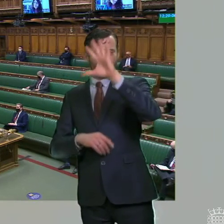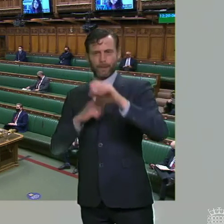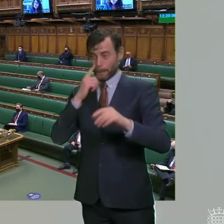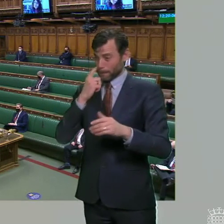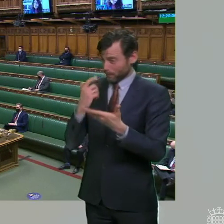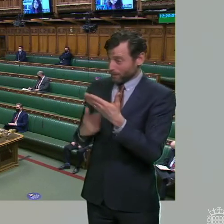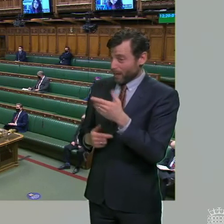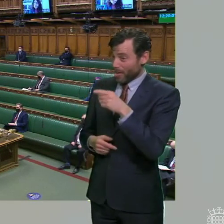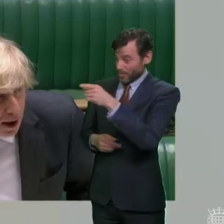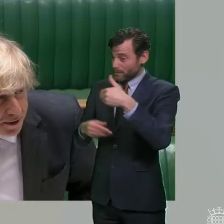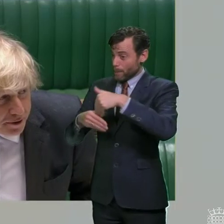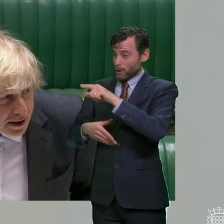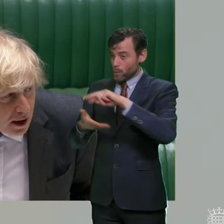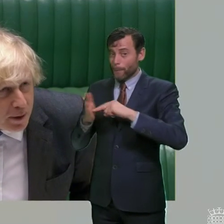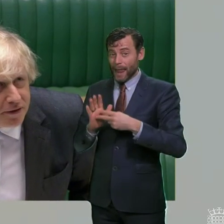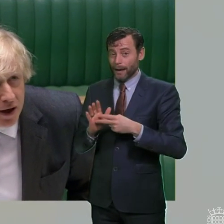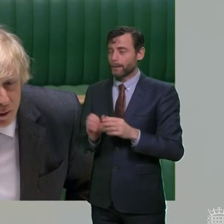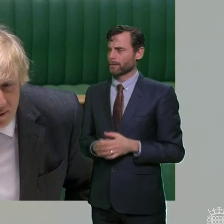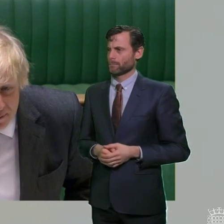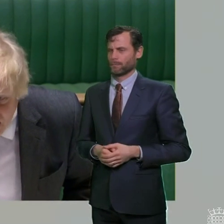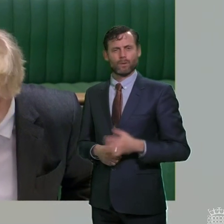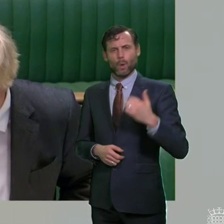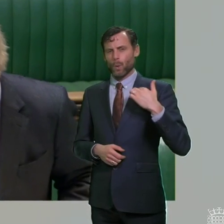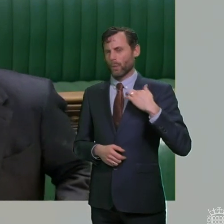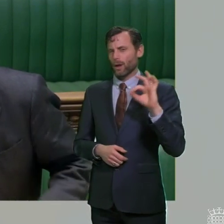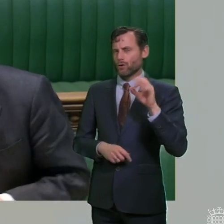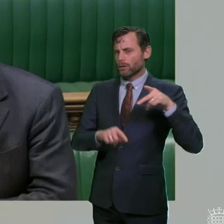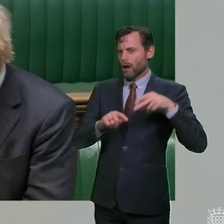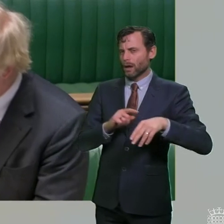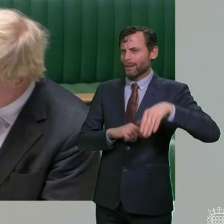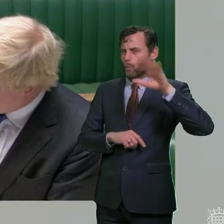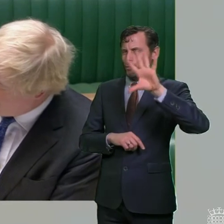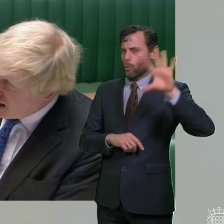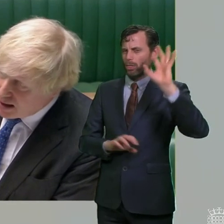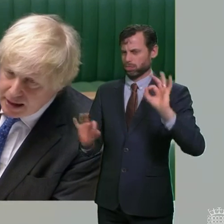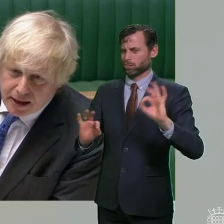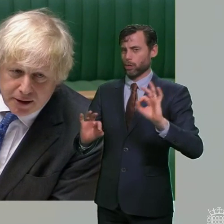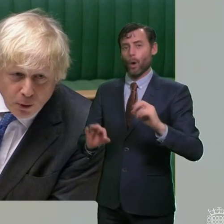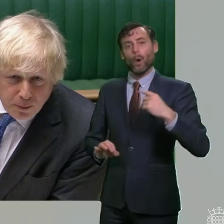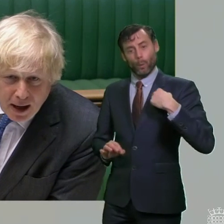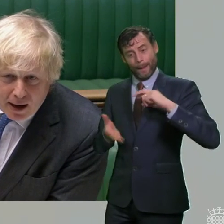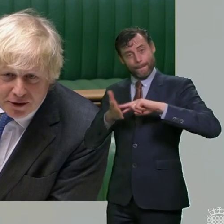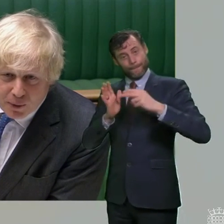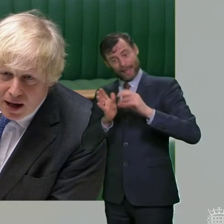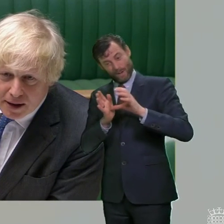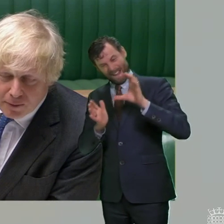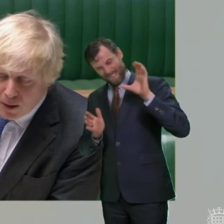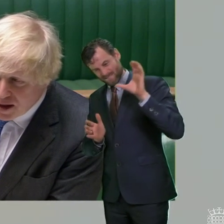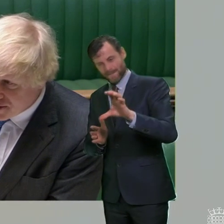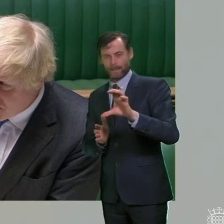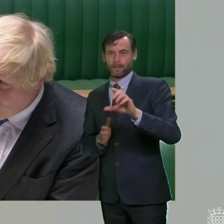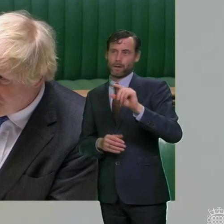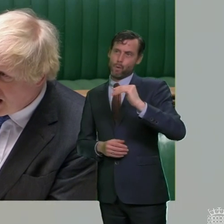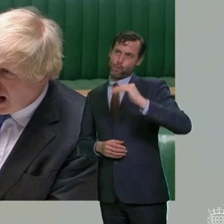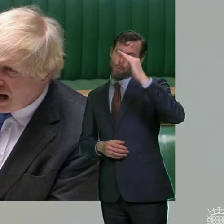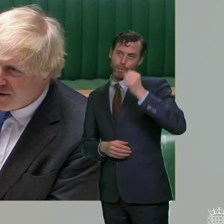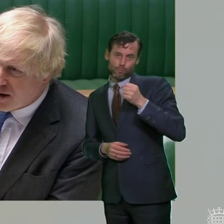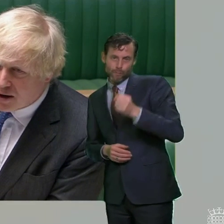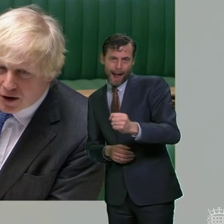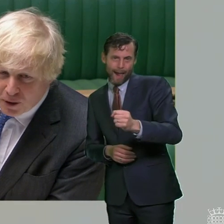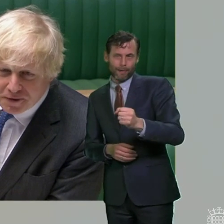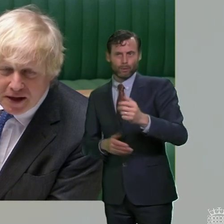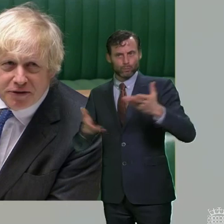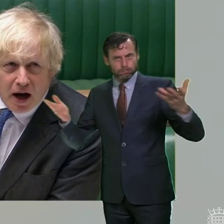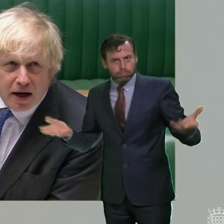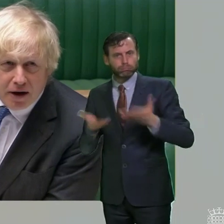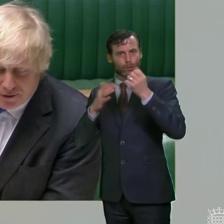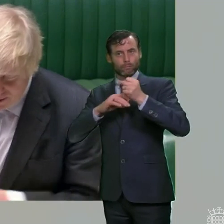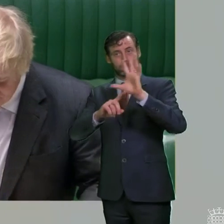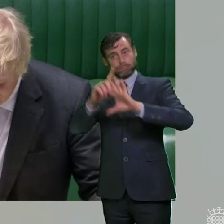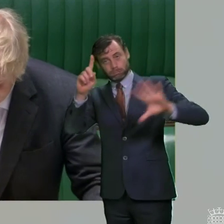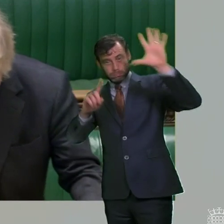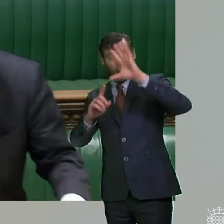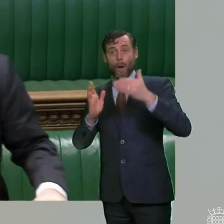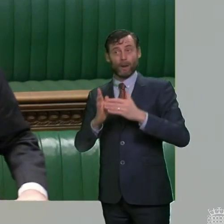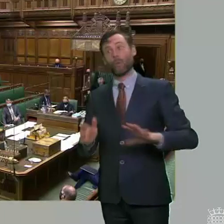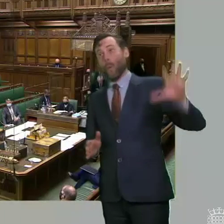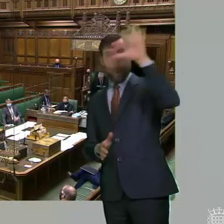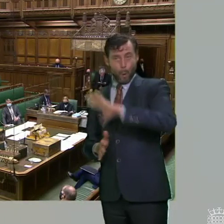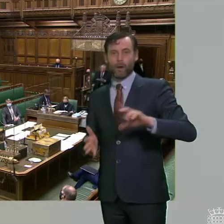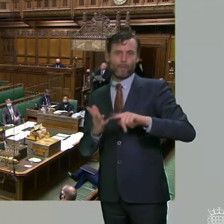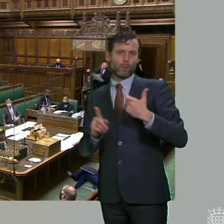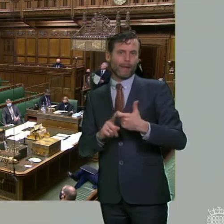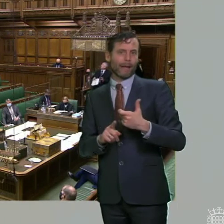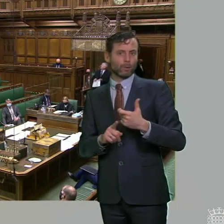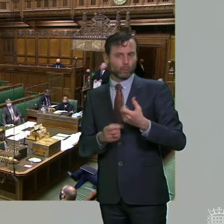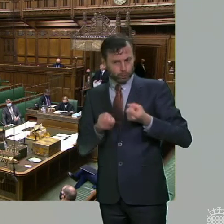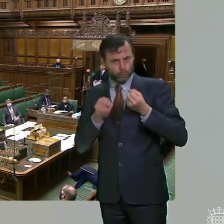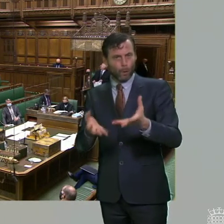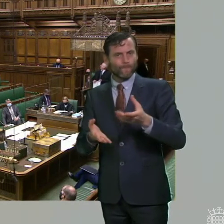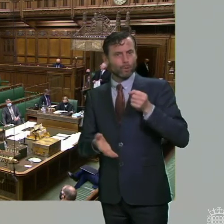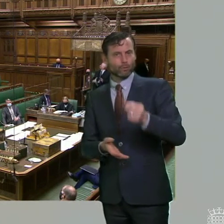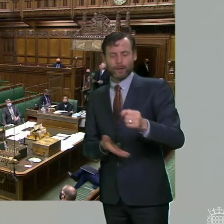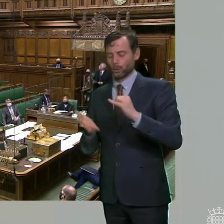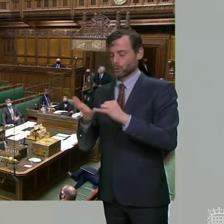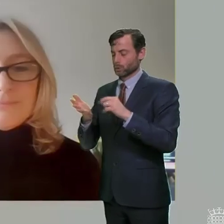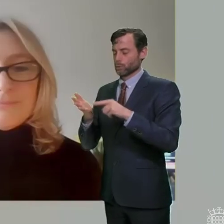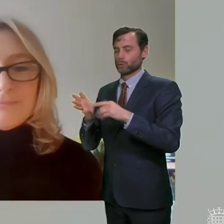There has been no such cut, and we intend to invest massively in Northern Powerhouse Rail, and in railways in the north and across the entire country.